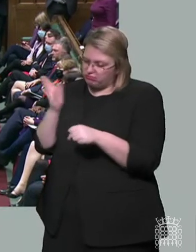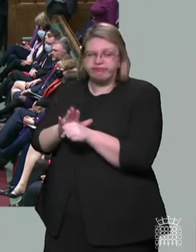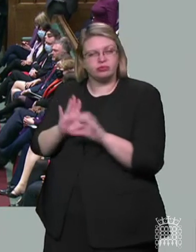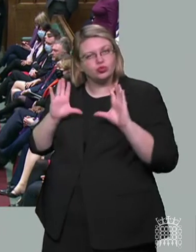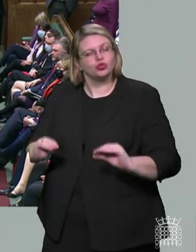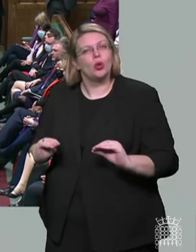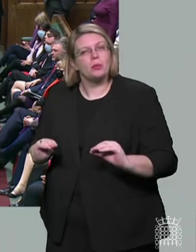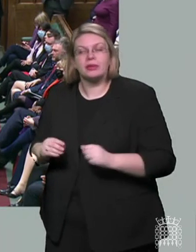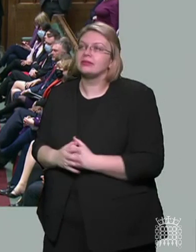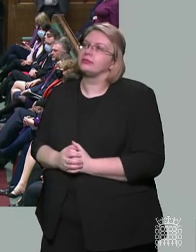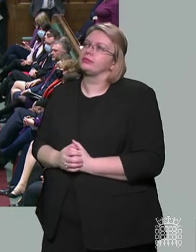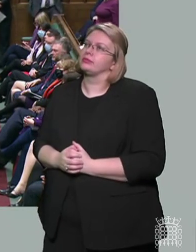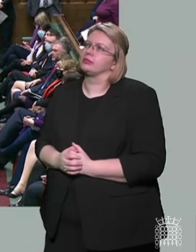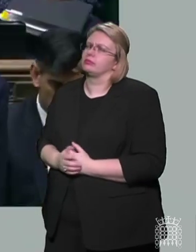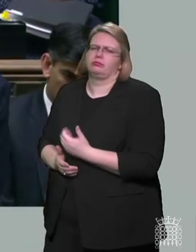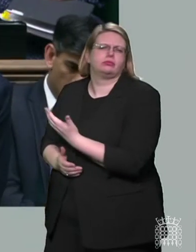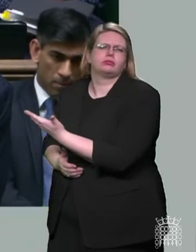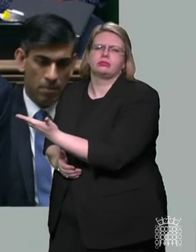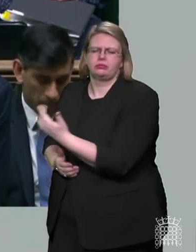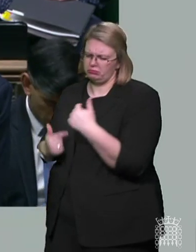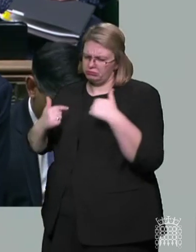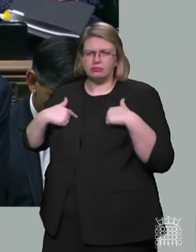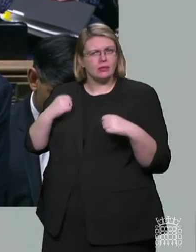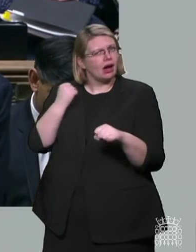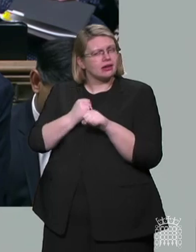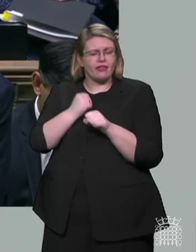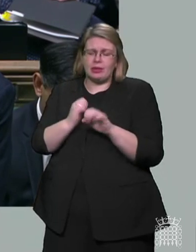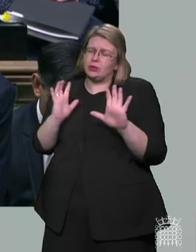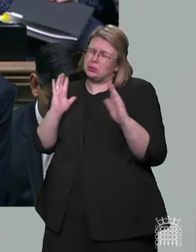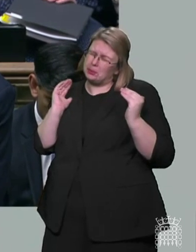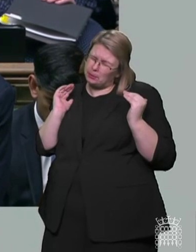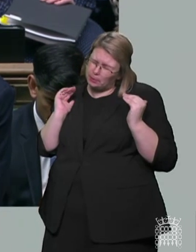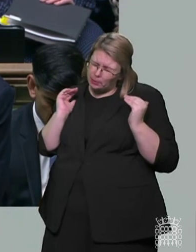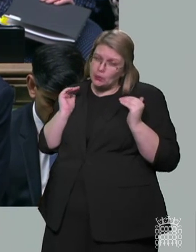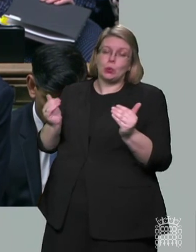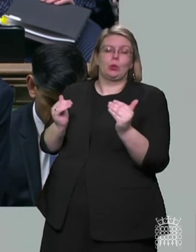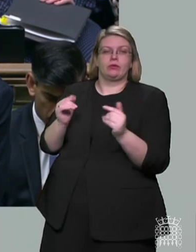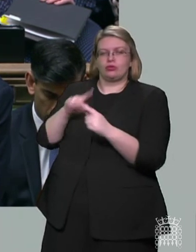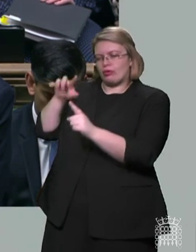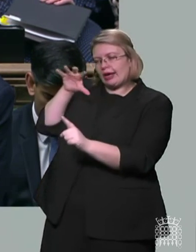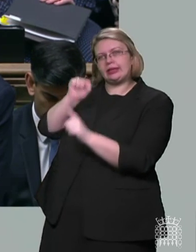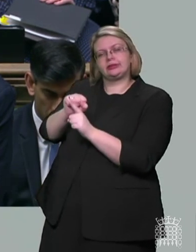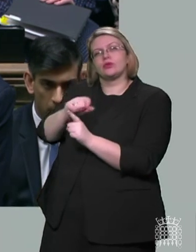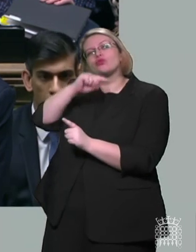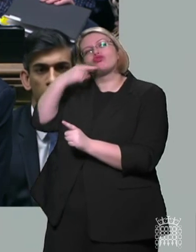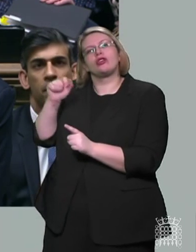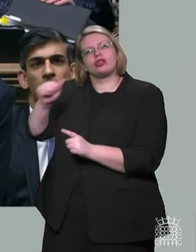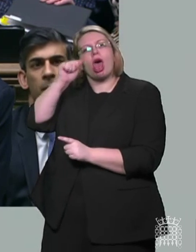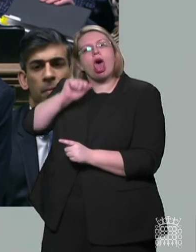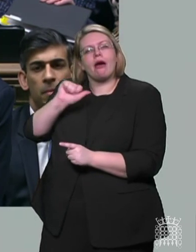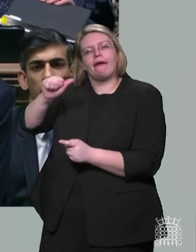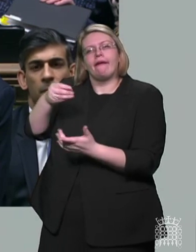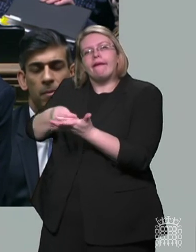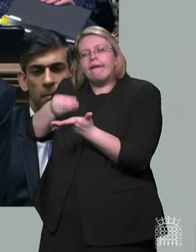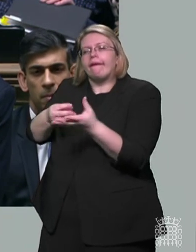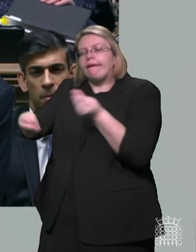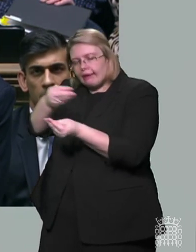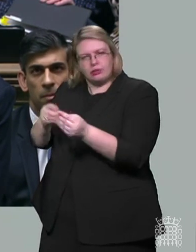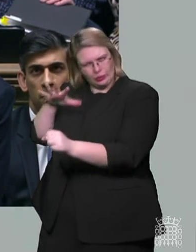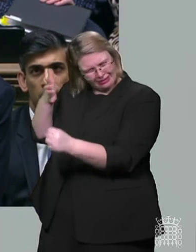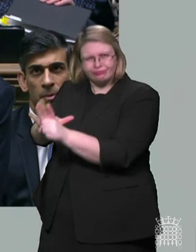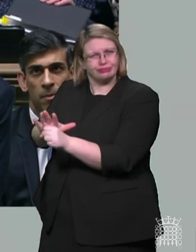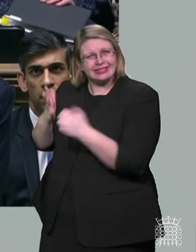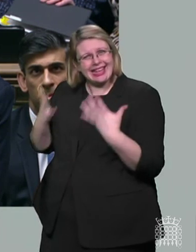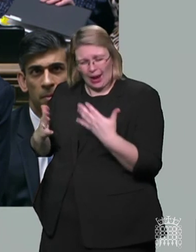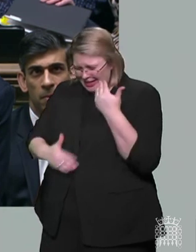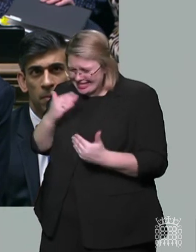I do not think any Government could conceivably be doing more to root out corrupt Russian money, and that is what we are going to do.